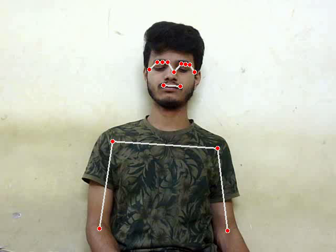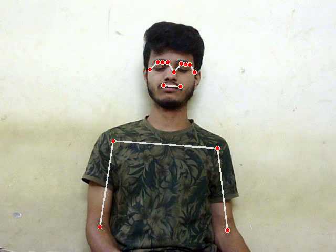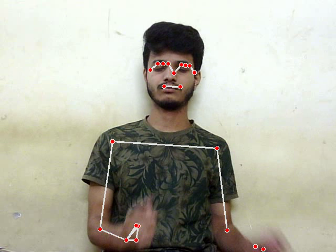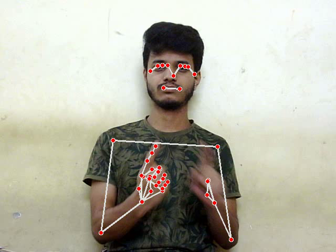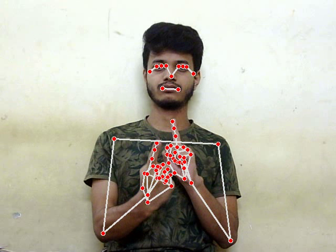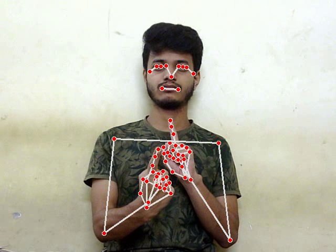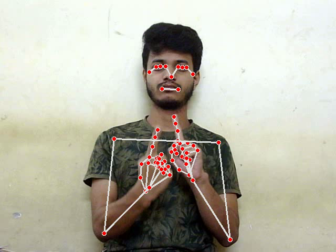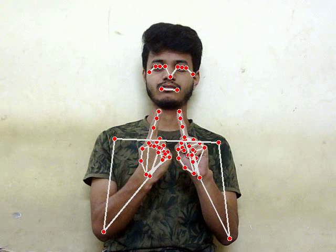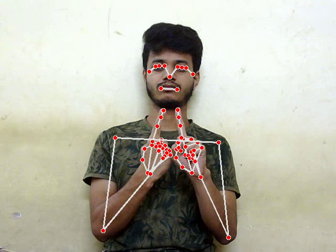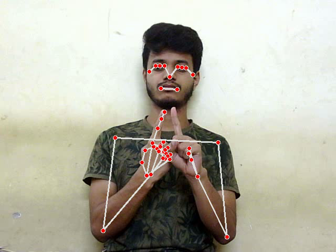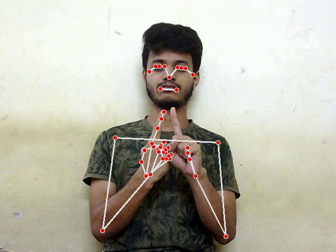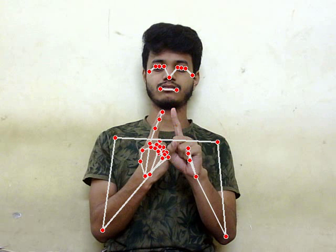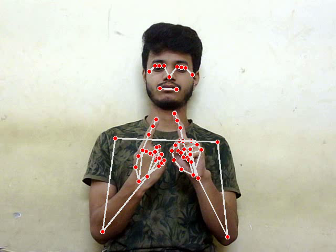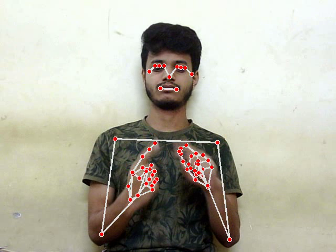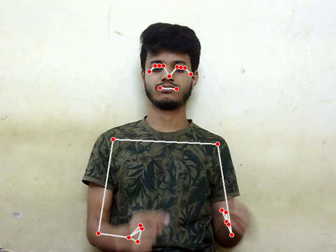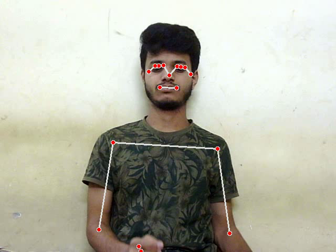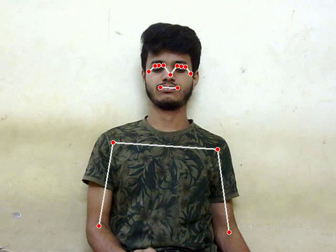meet